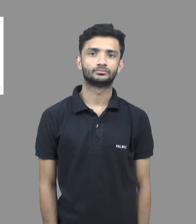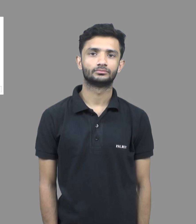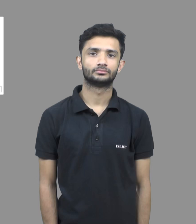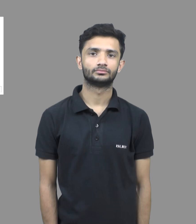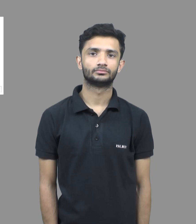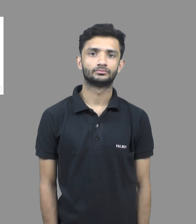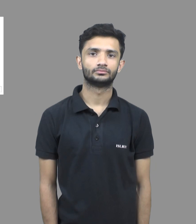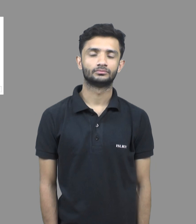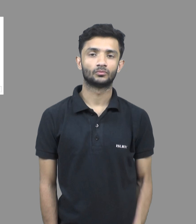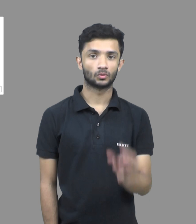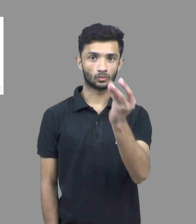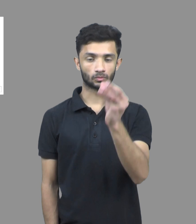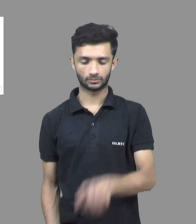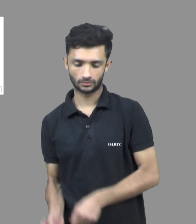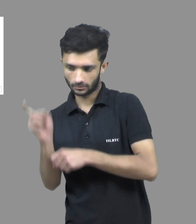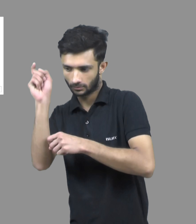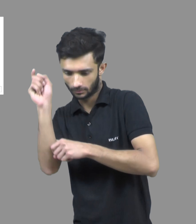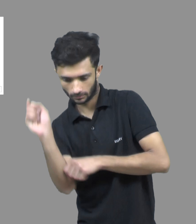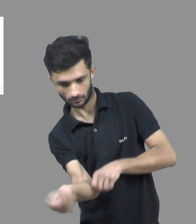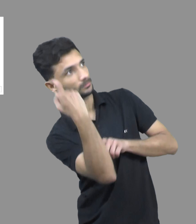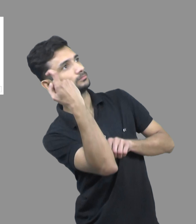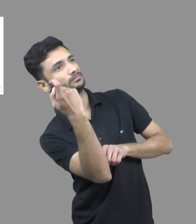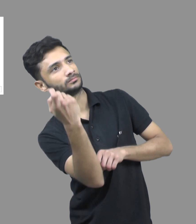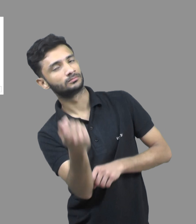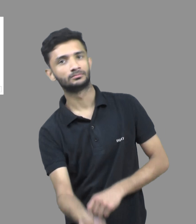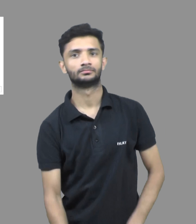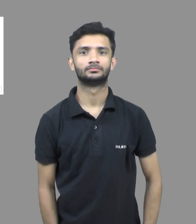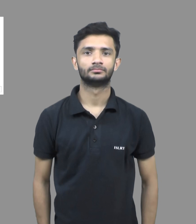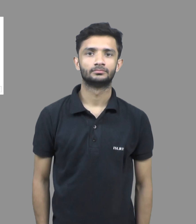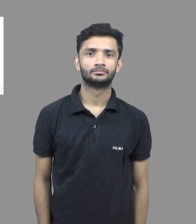Golf